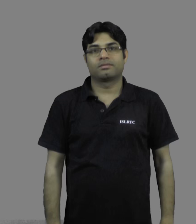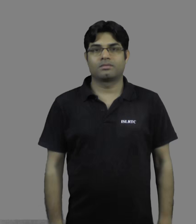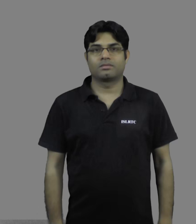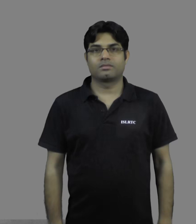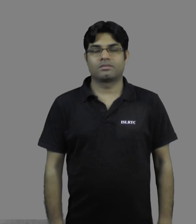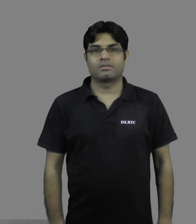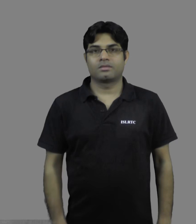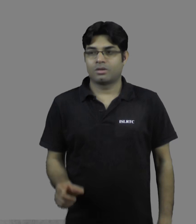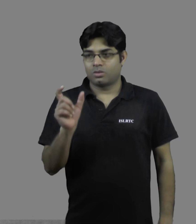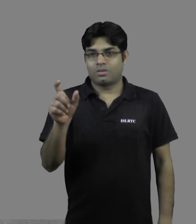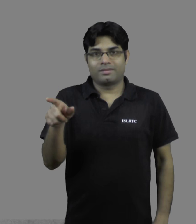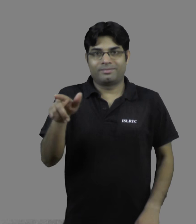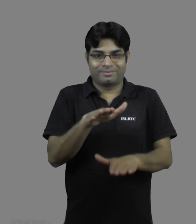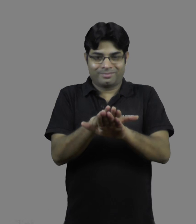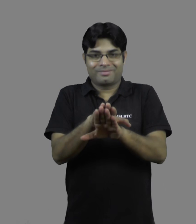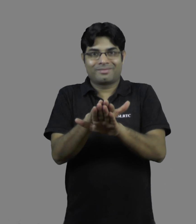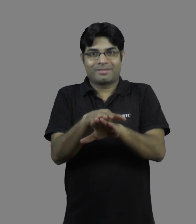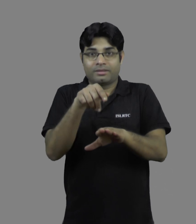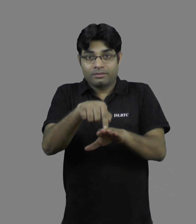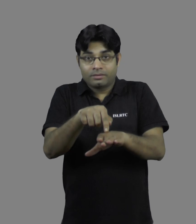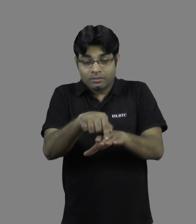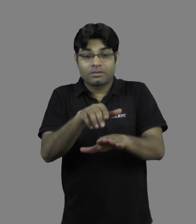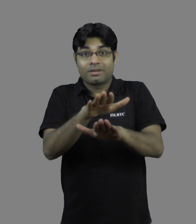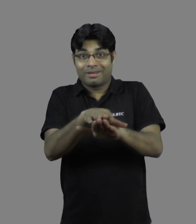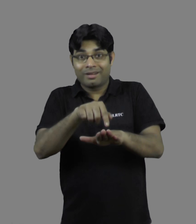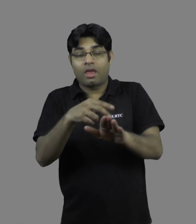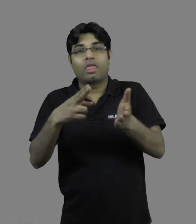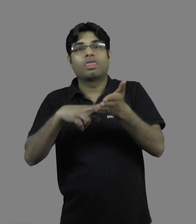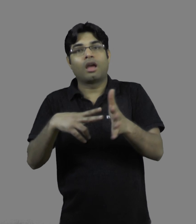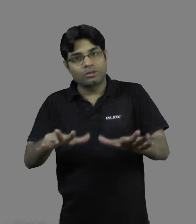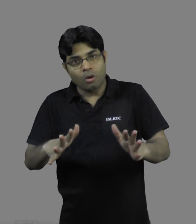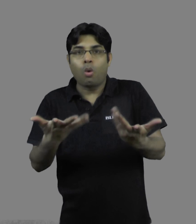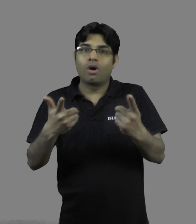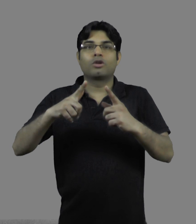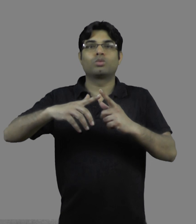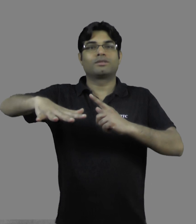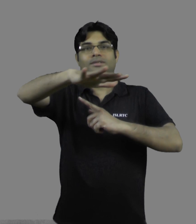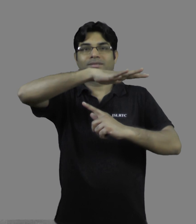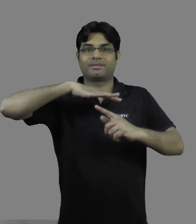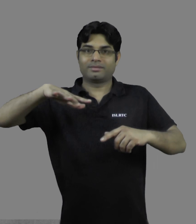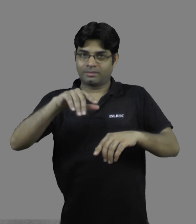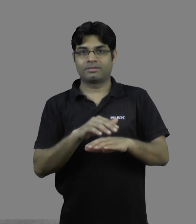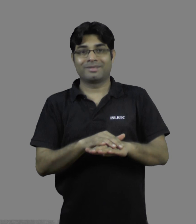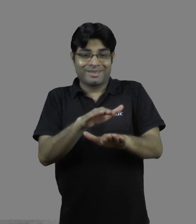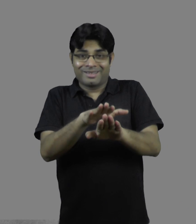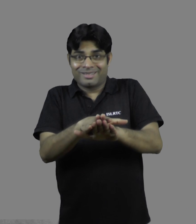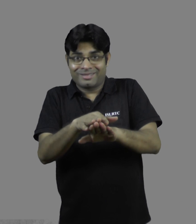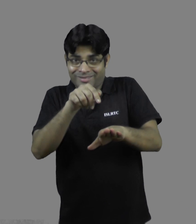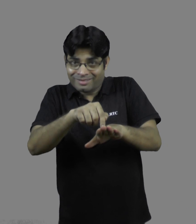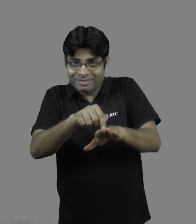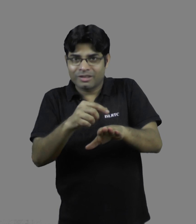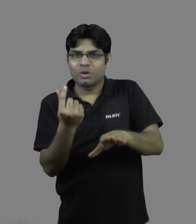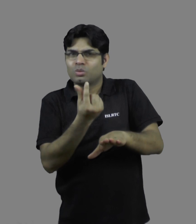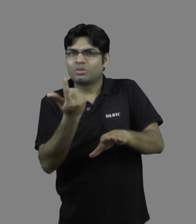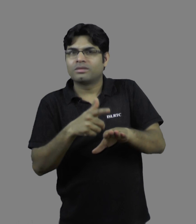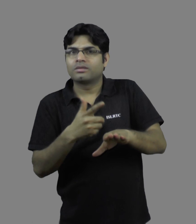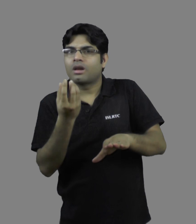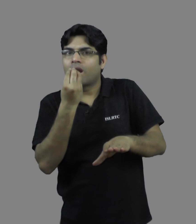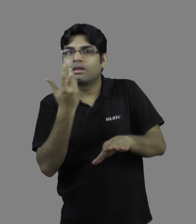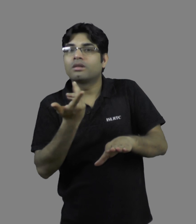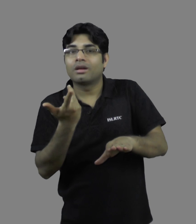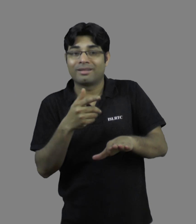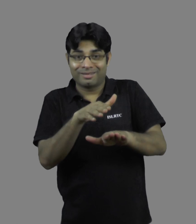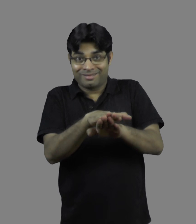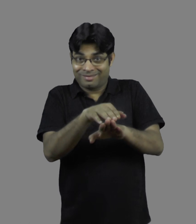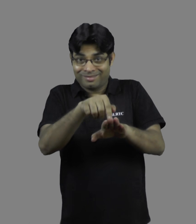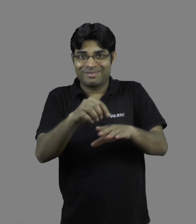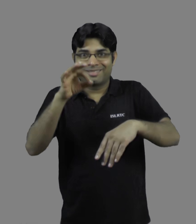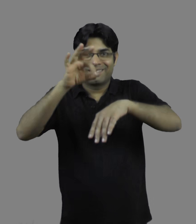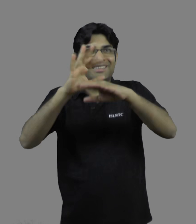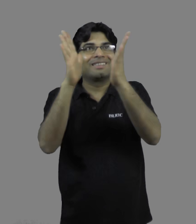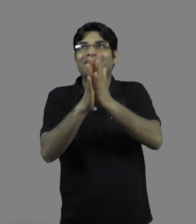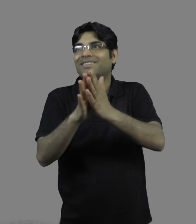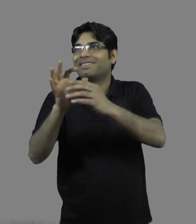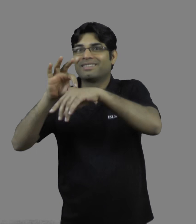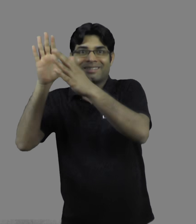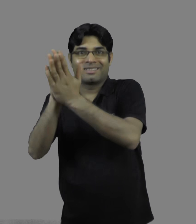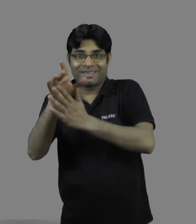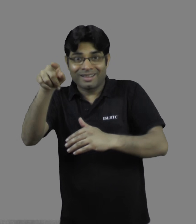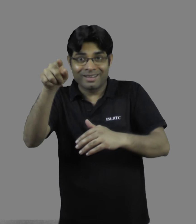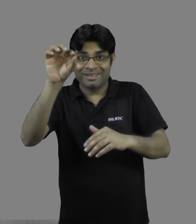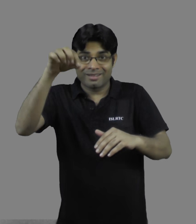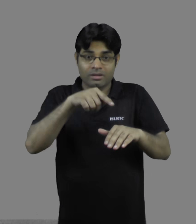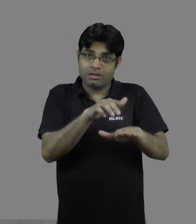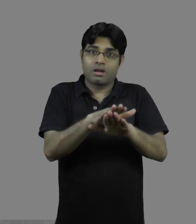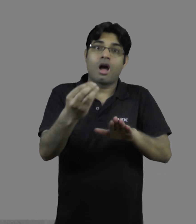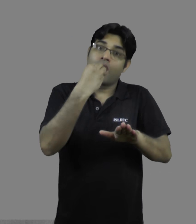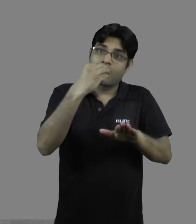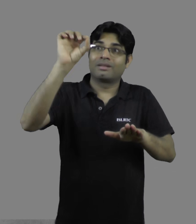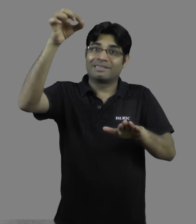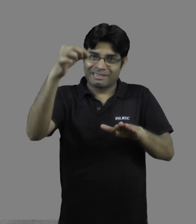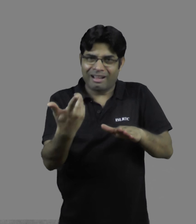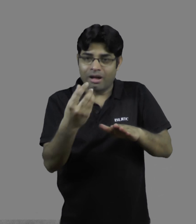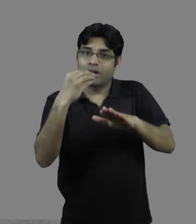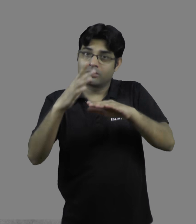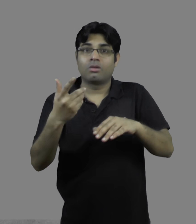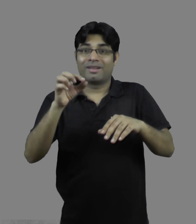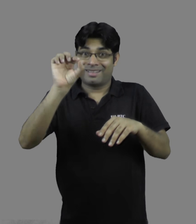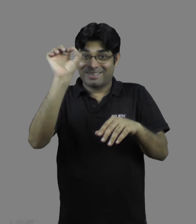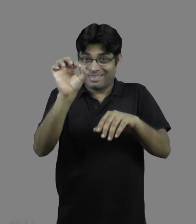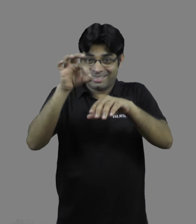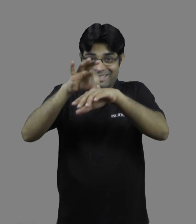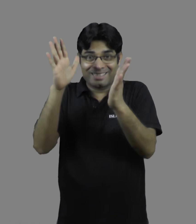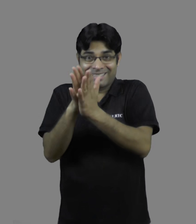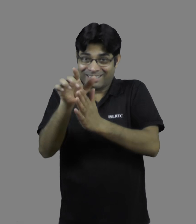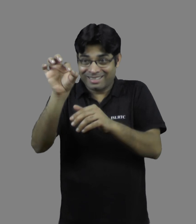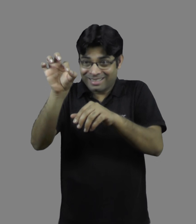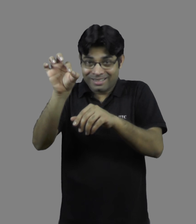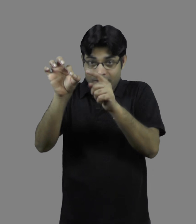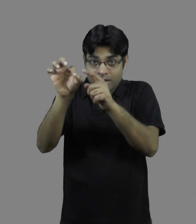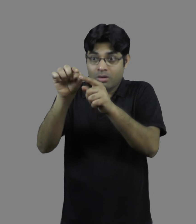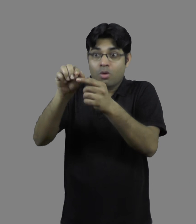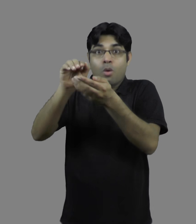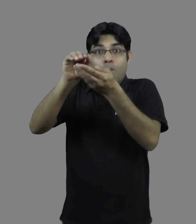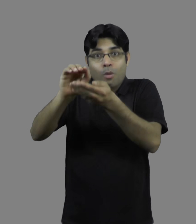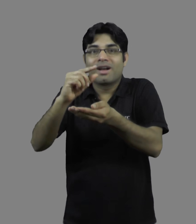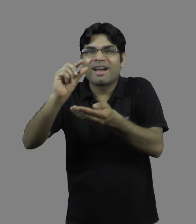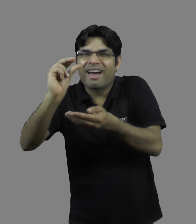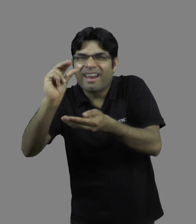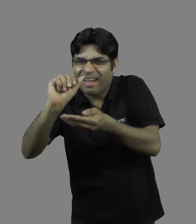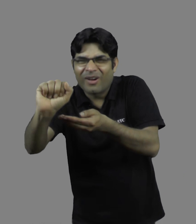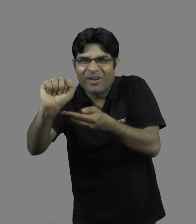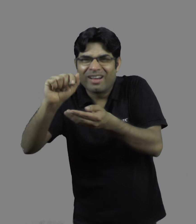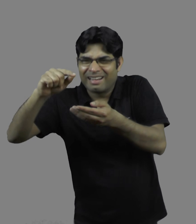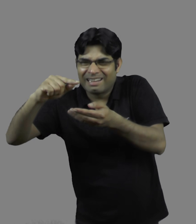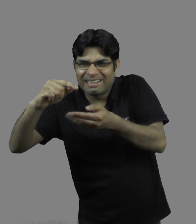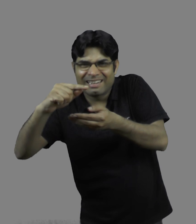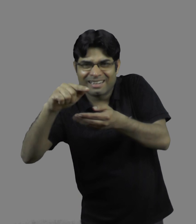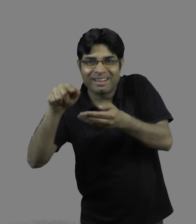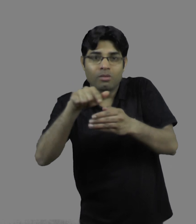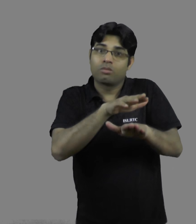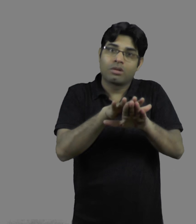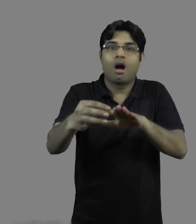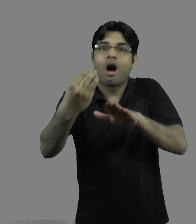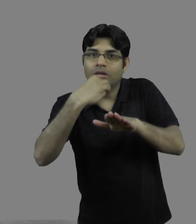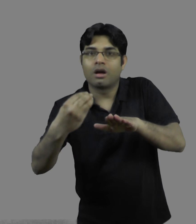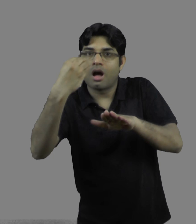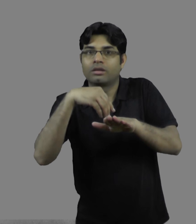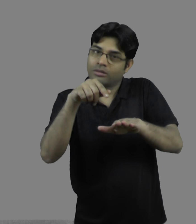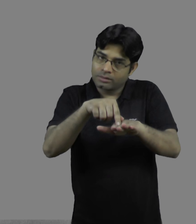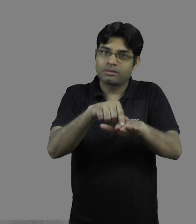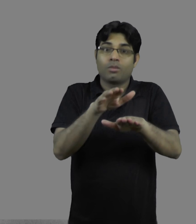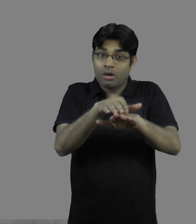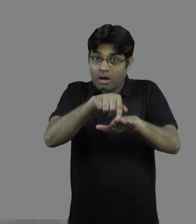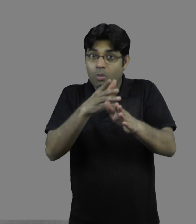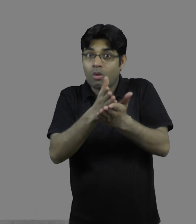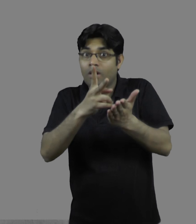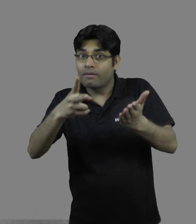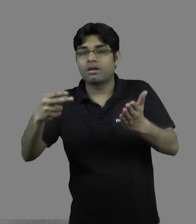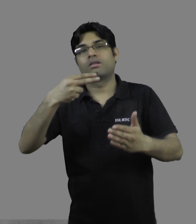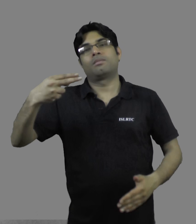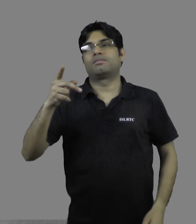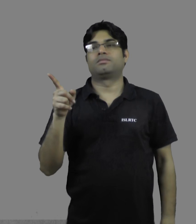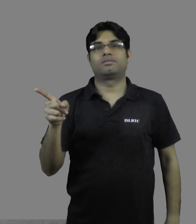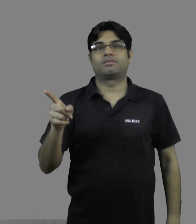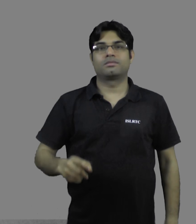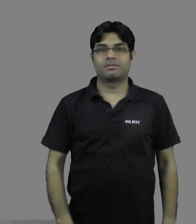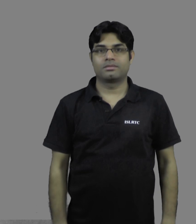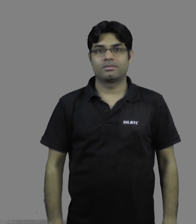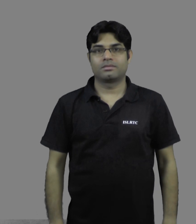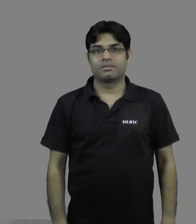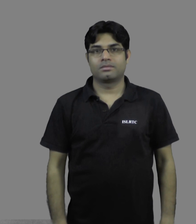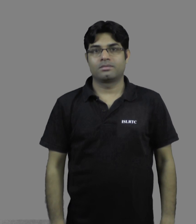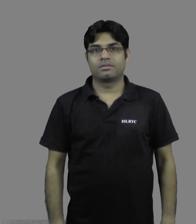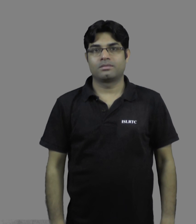Biological Control